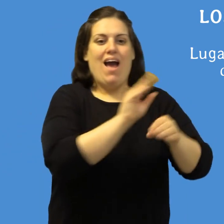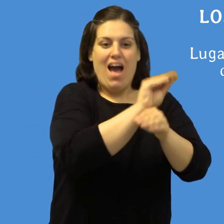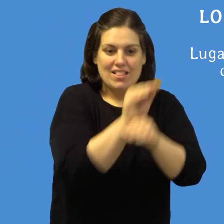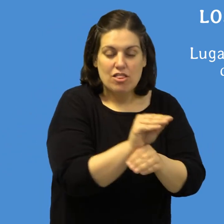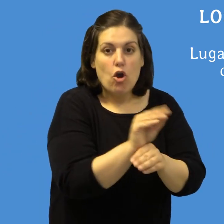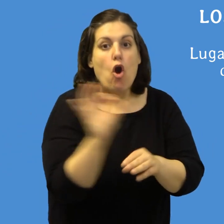cuidar